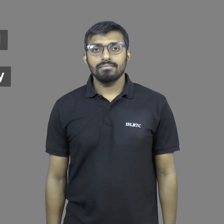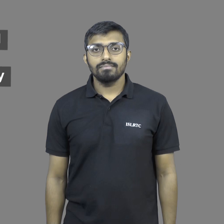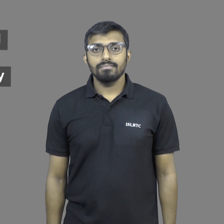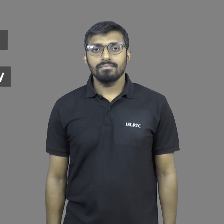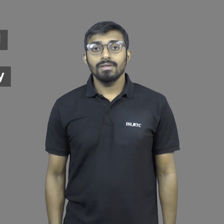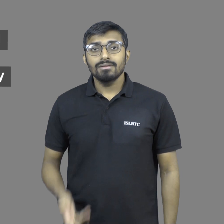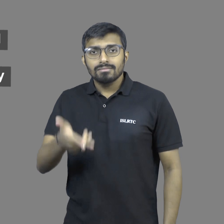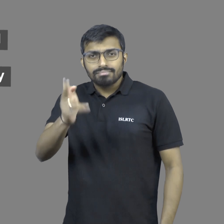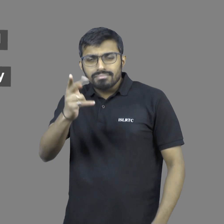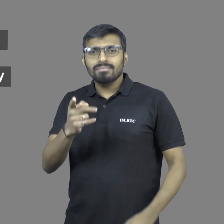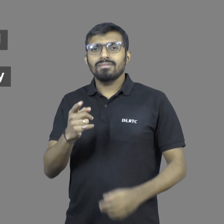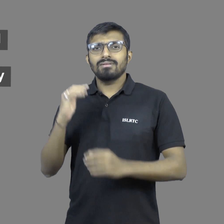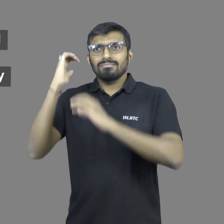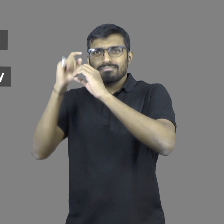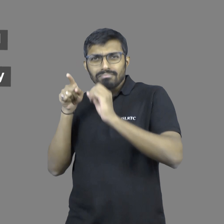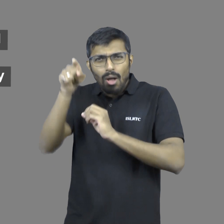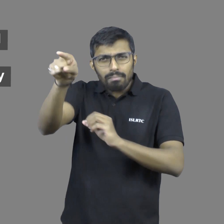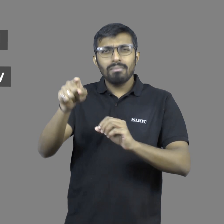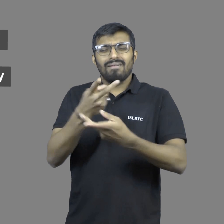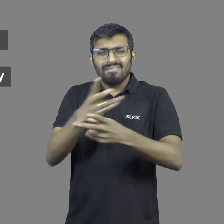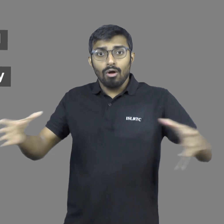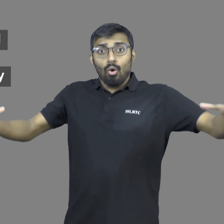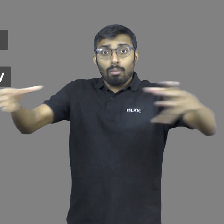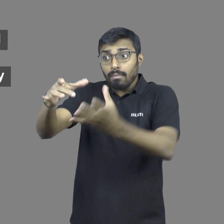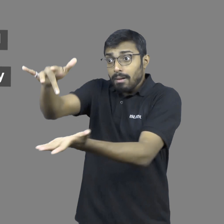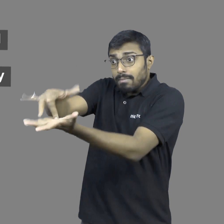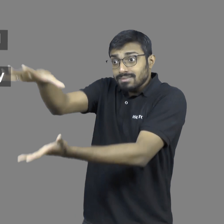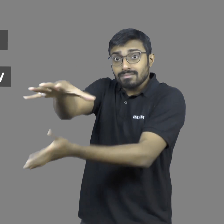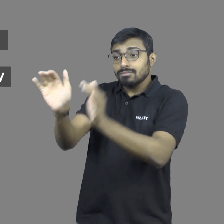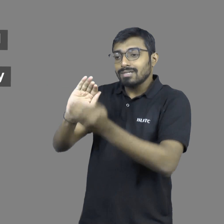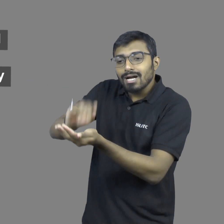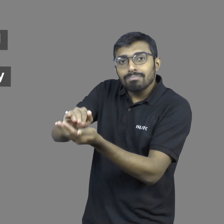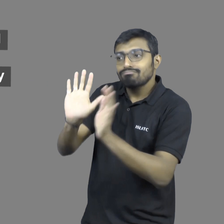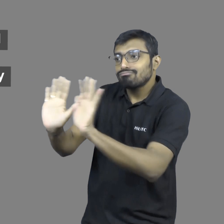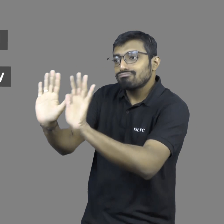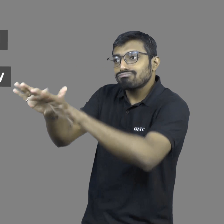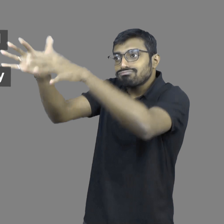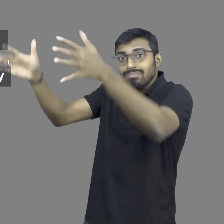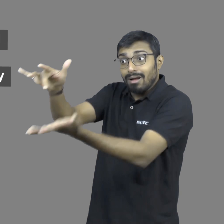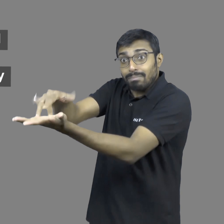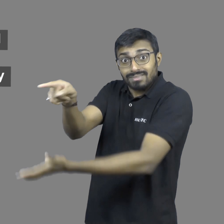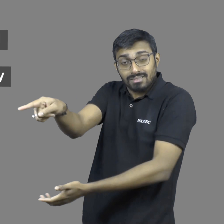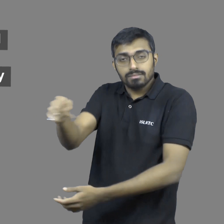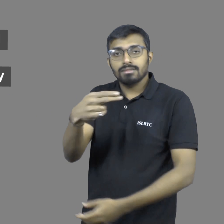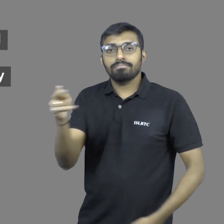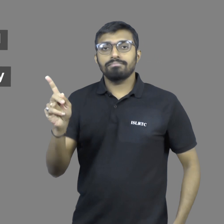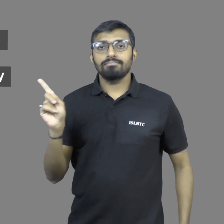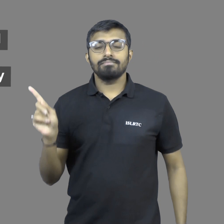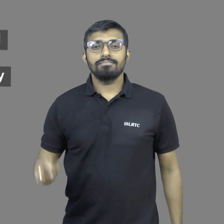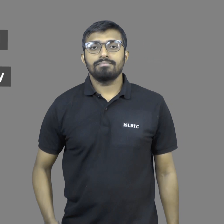Arsenal Armoury